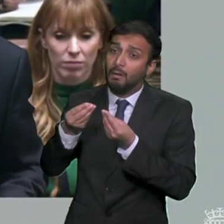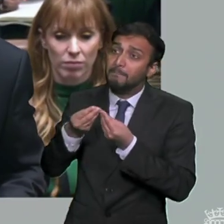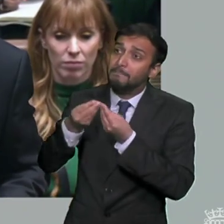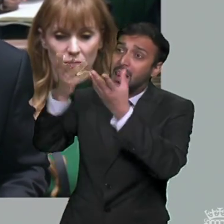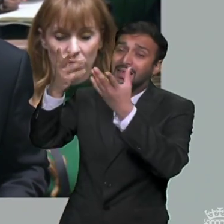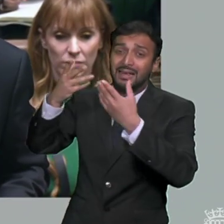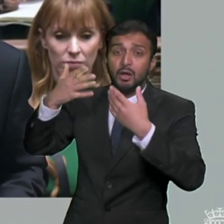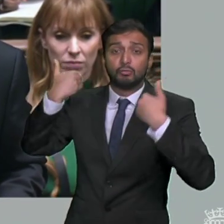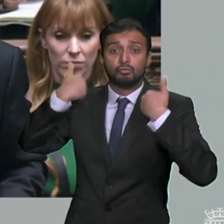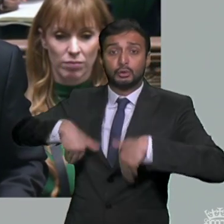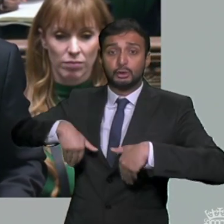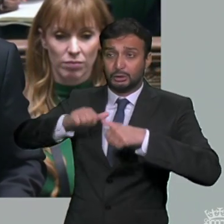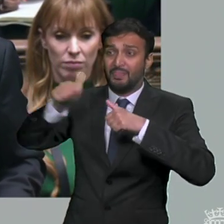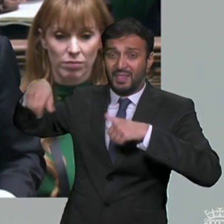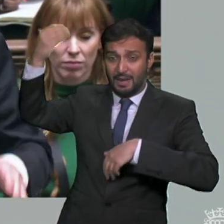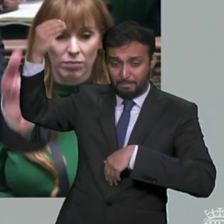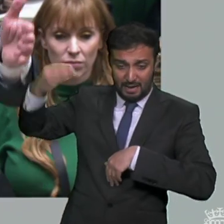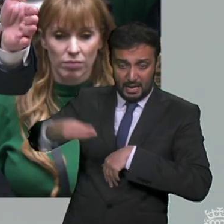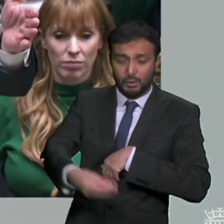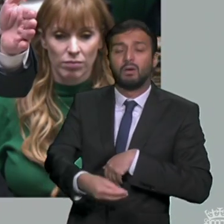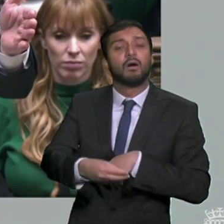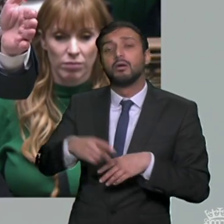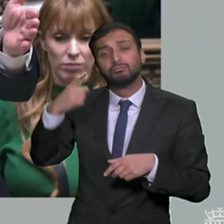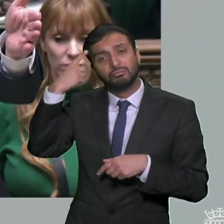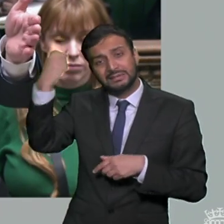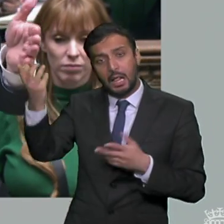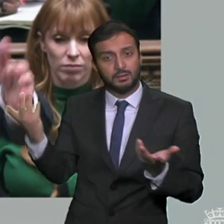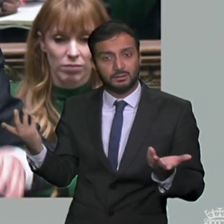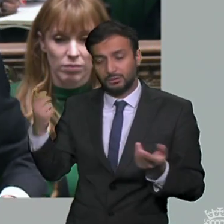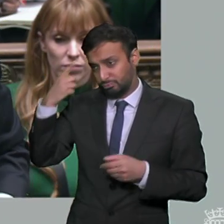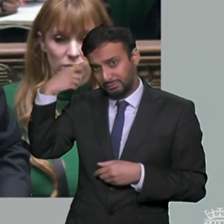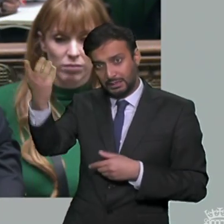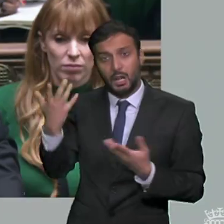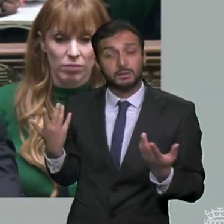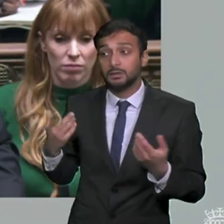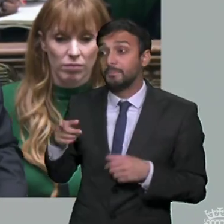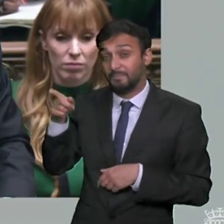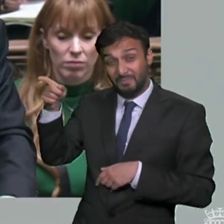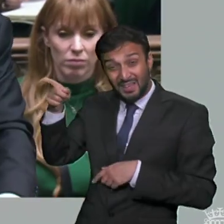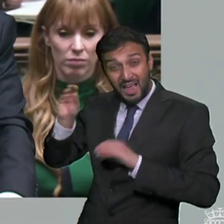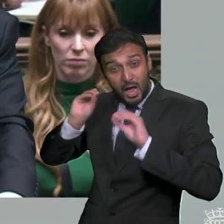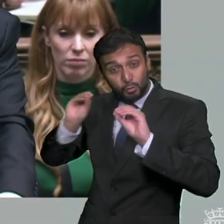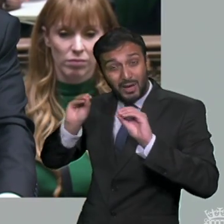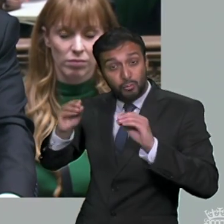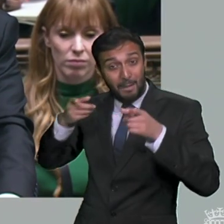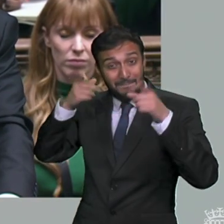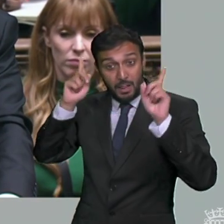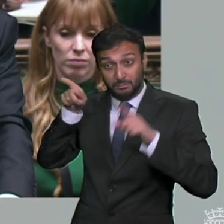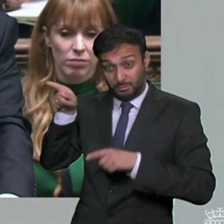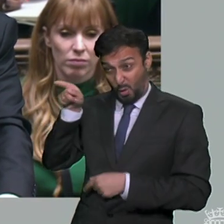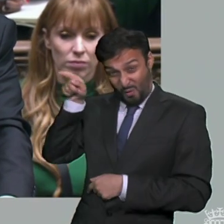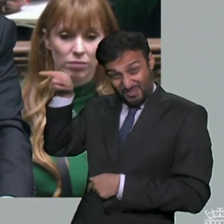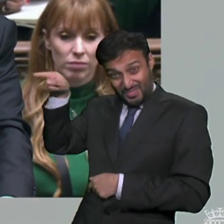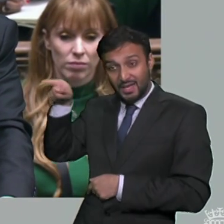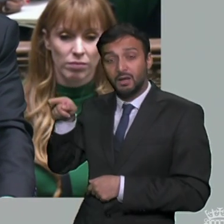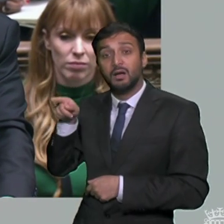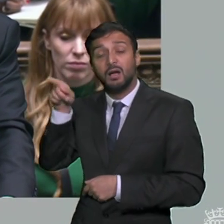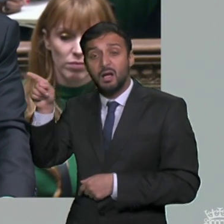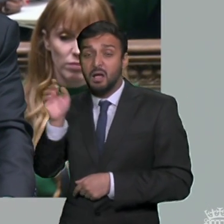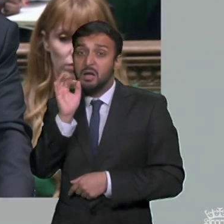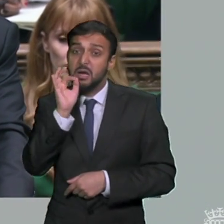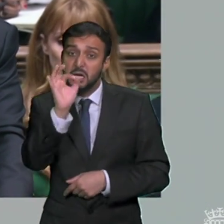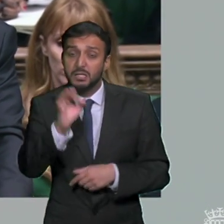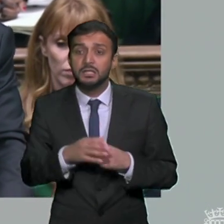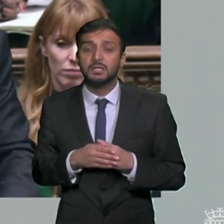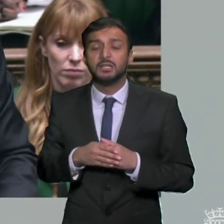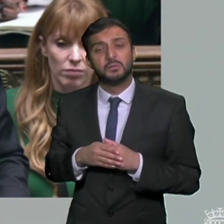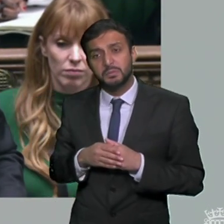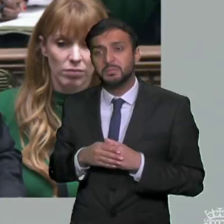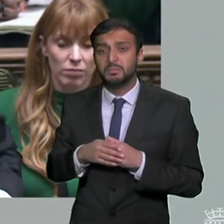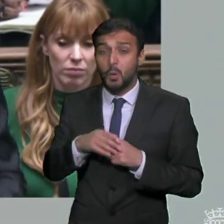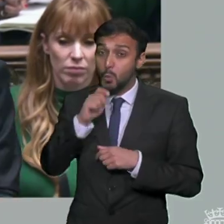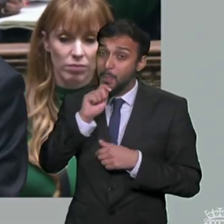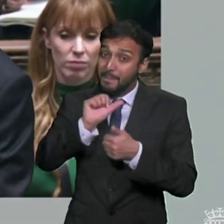But it is not just the Levelling Up Secretary; his Education Minister, sitting there, asks, “How much better would it be if Conservatives got rid of these handouts?”